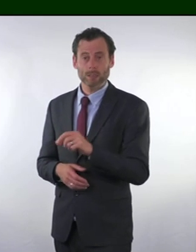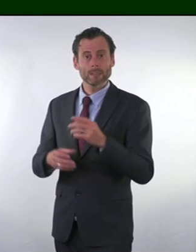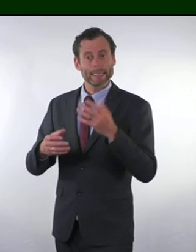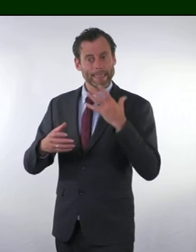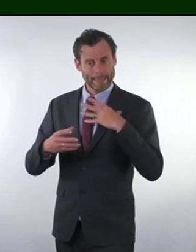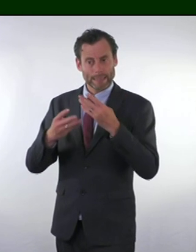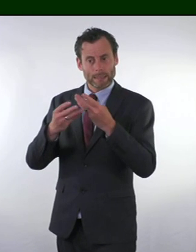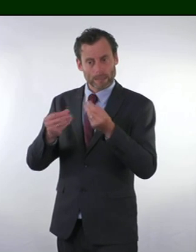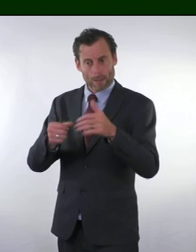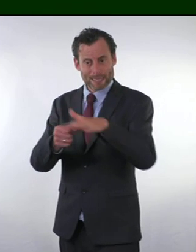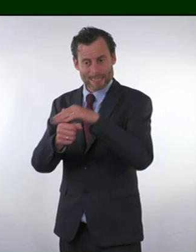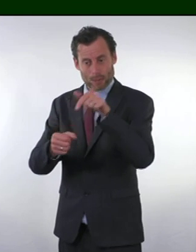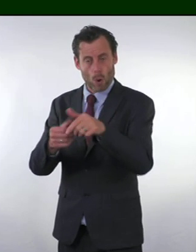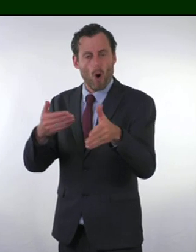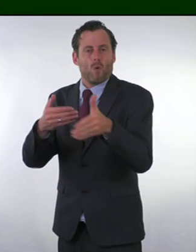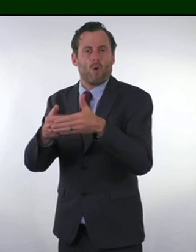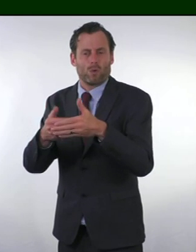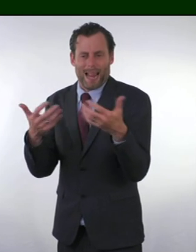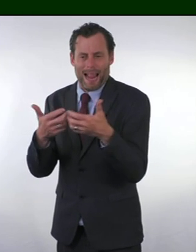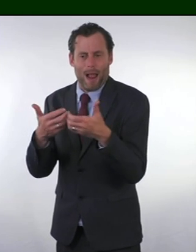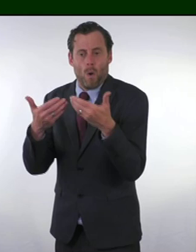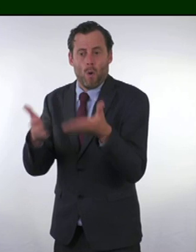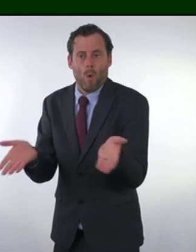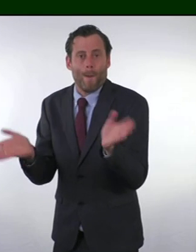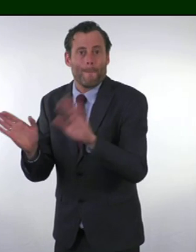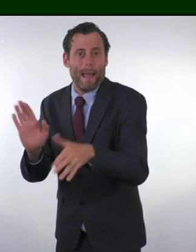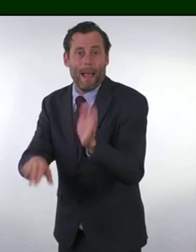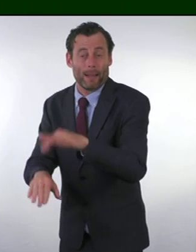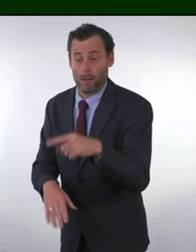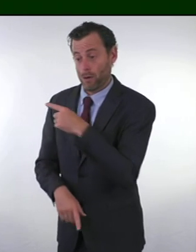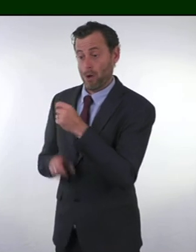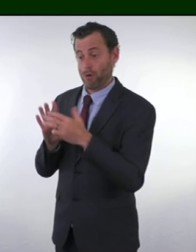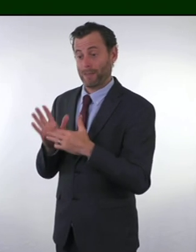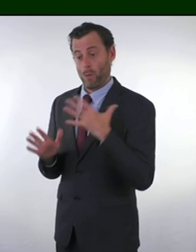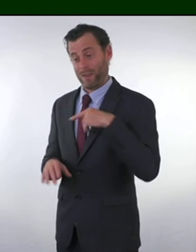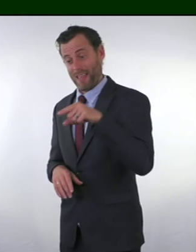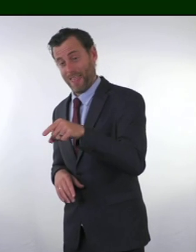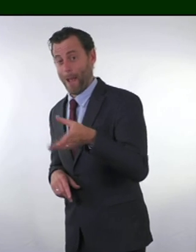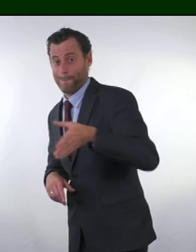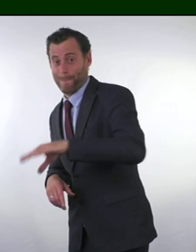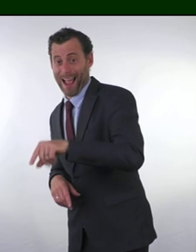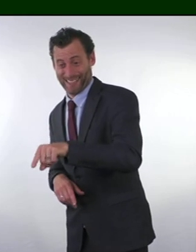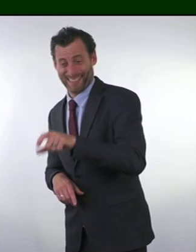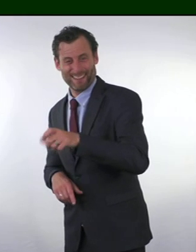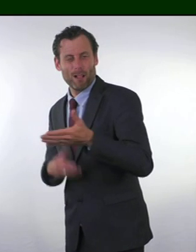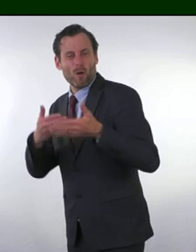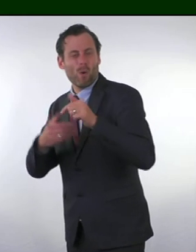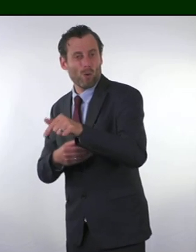Indeed, the Prime Minister has said recently that that is something that he is keen to see happen, and hopefully we can make progress on that, soon.